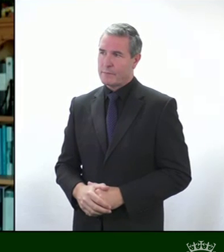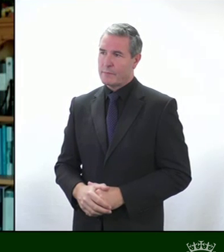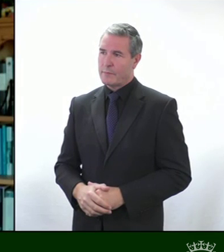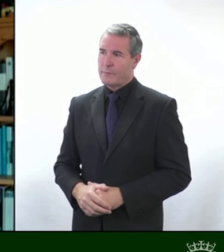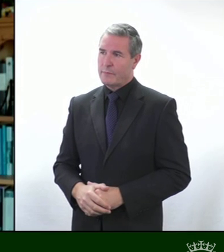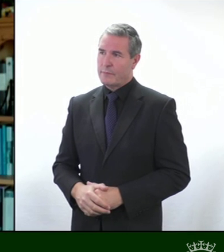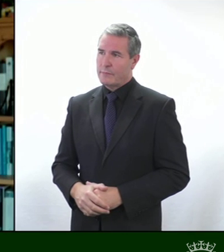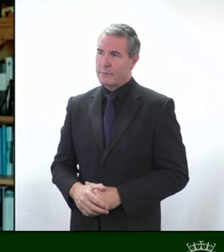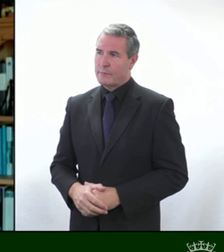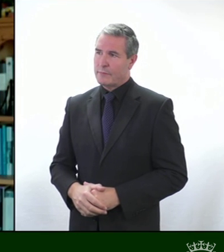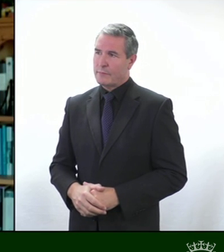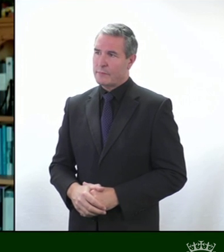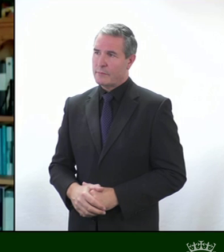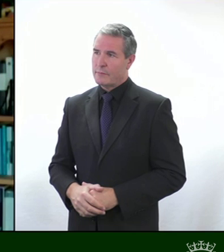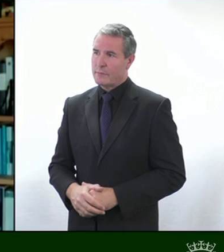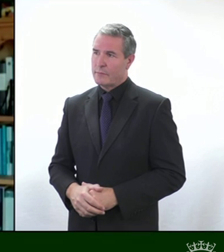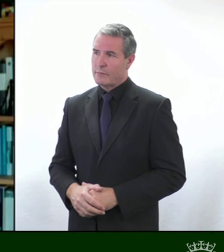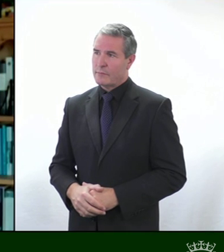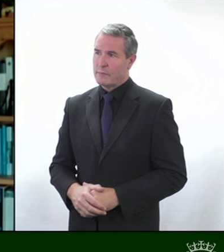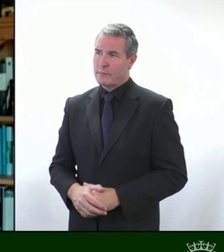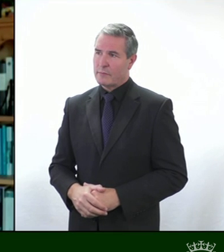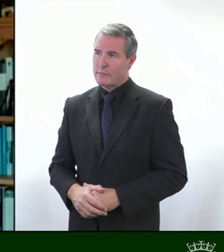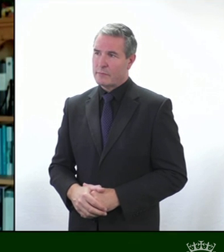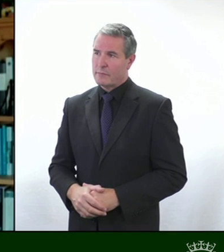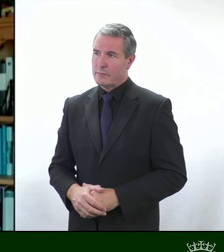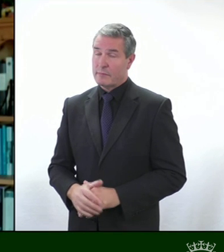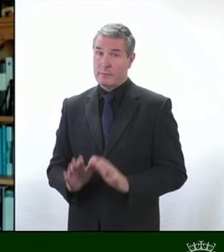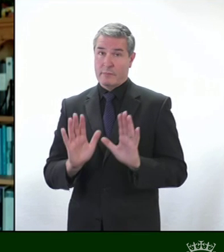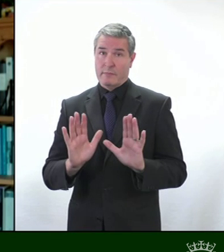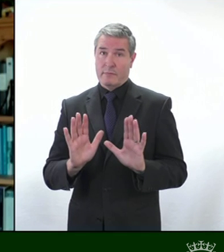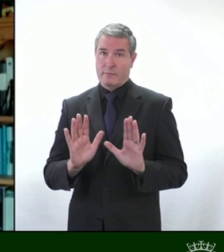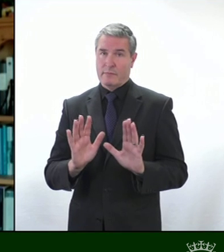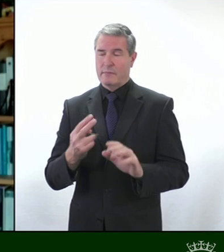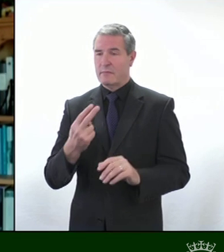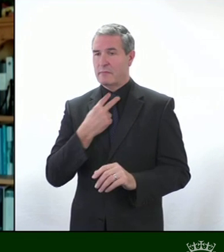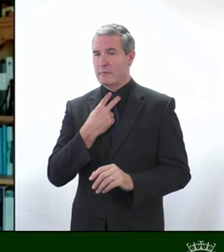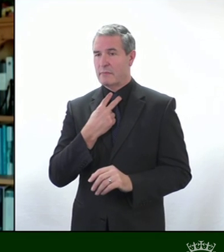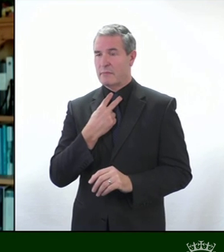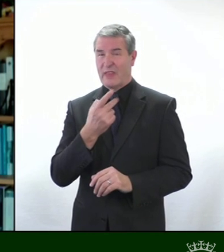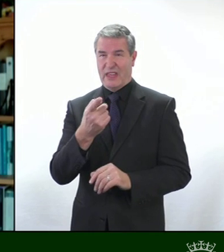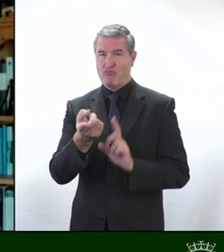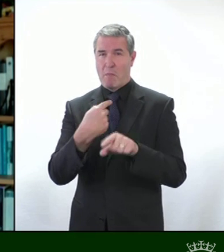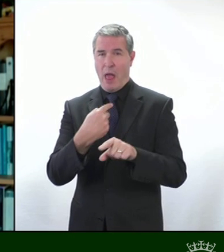I have to say, and I do this with regret, that that simply is not good enough.